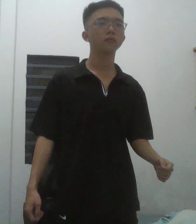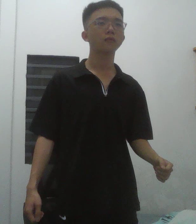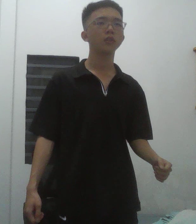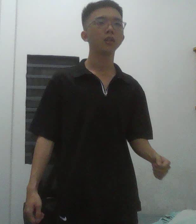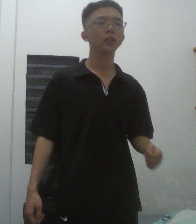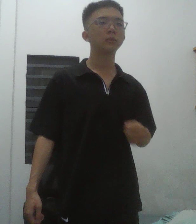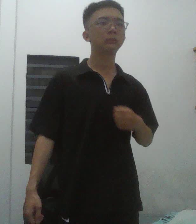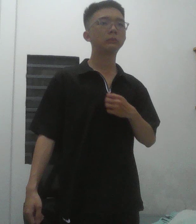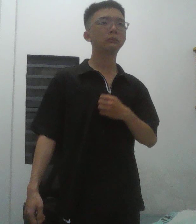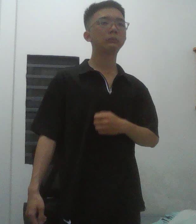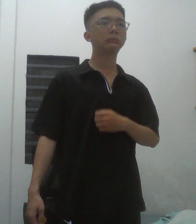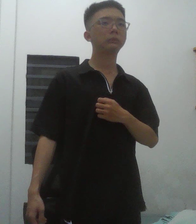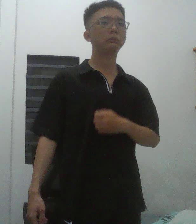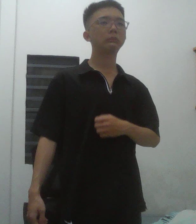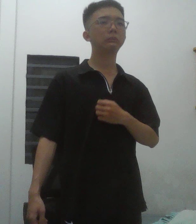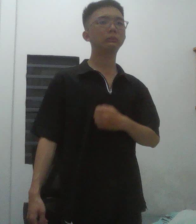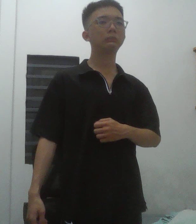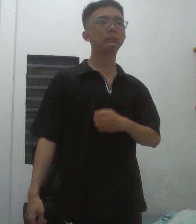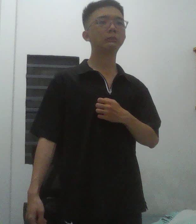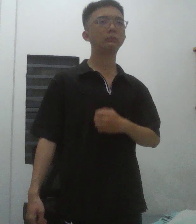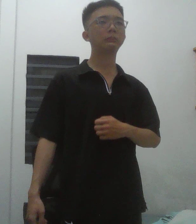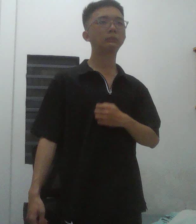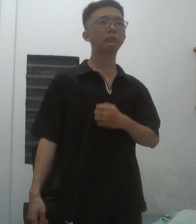ghen